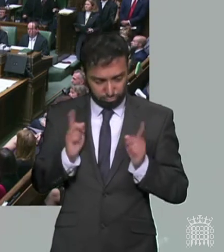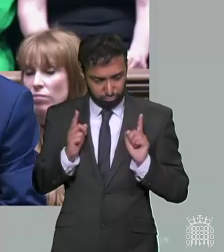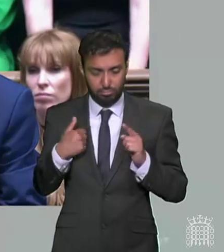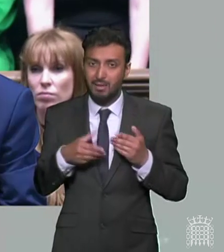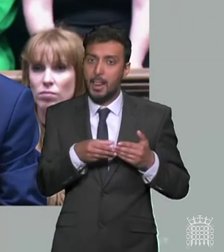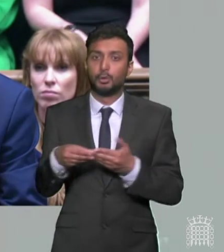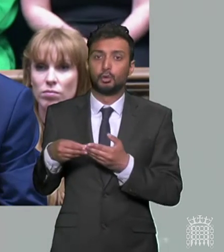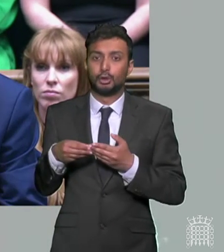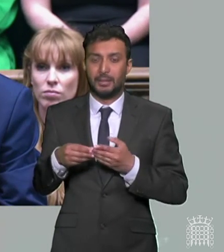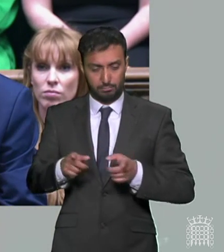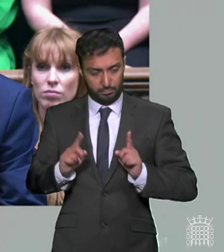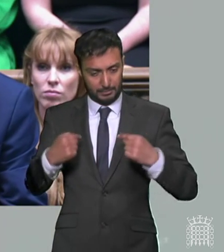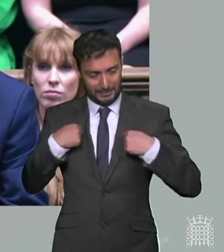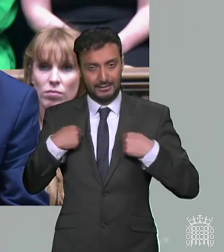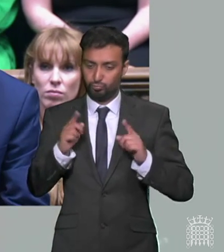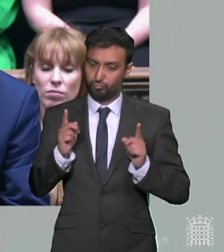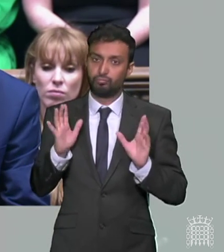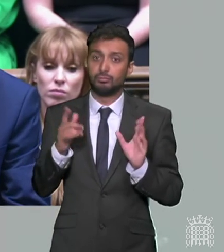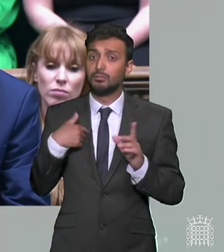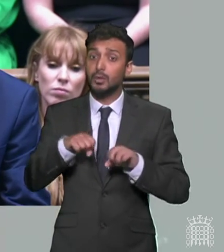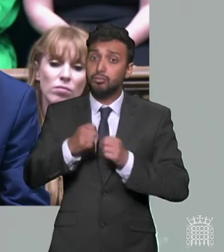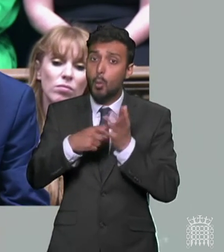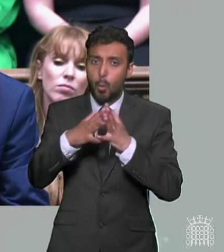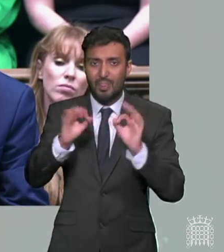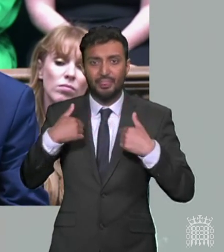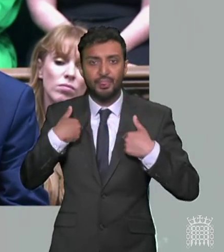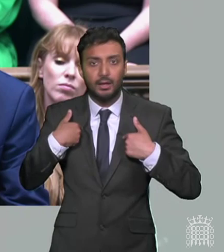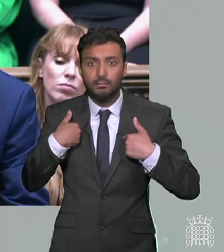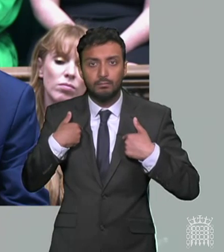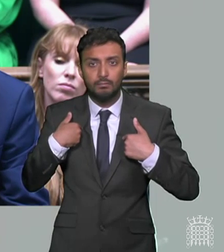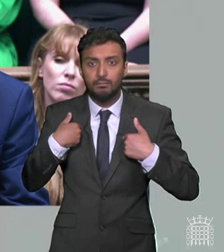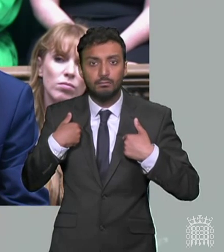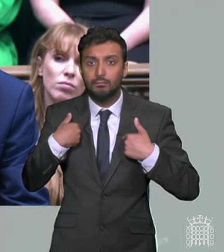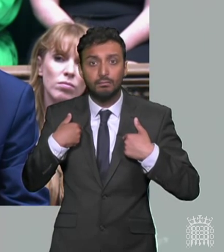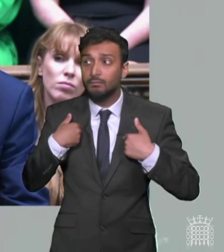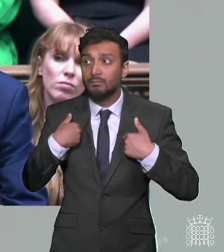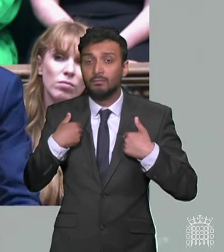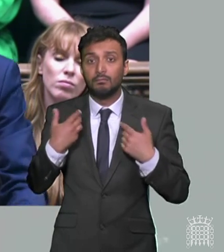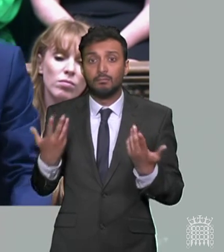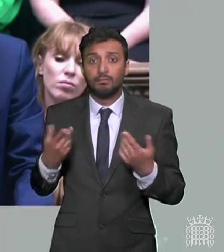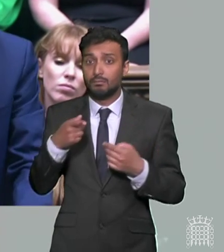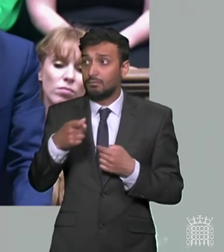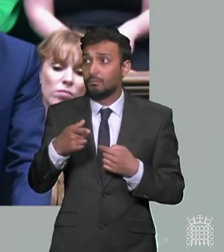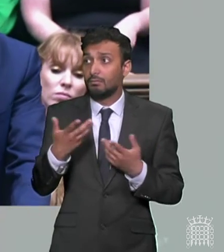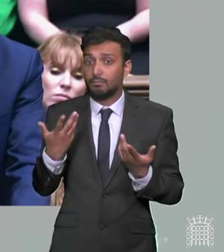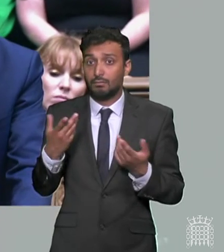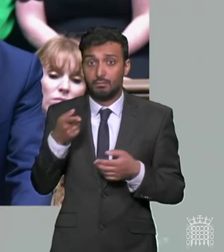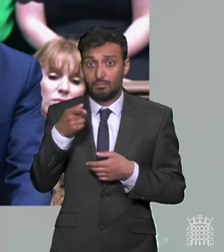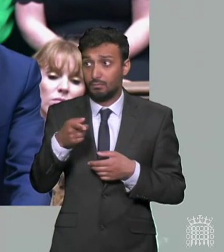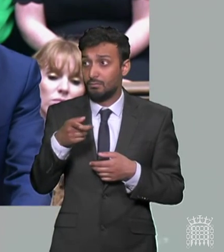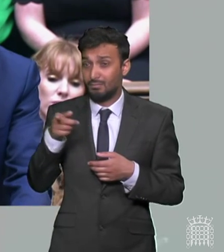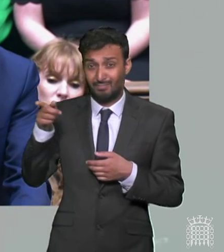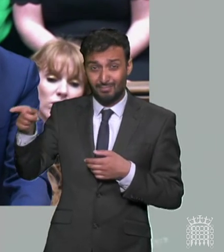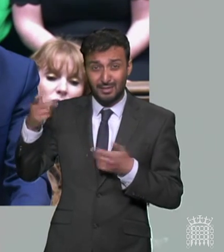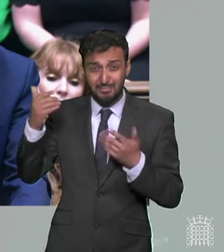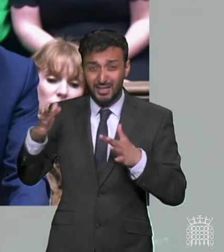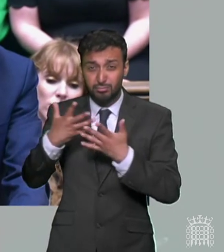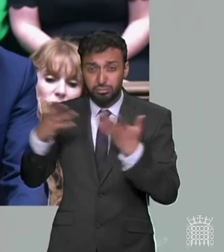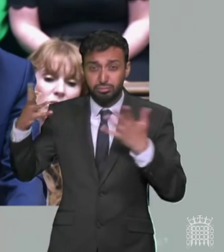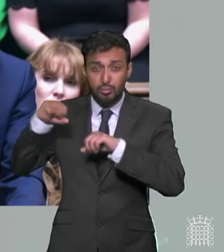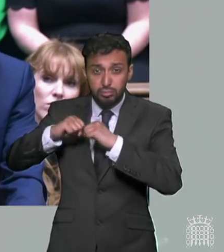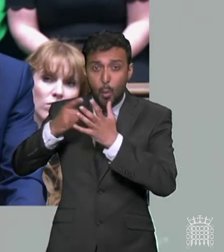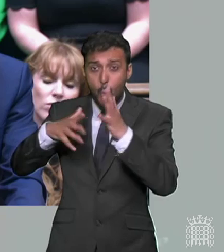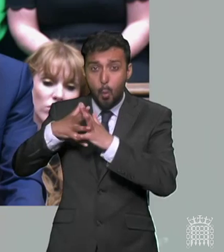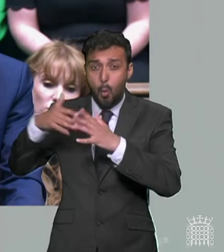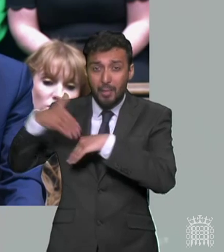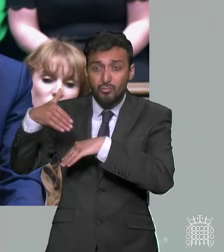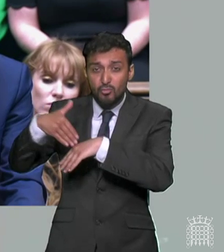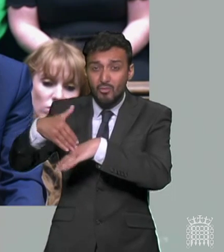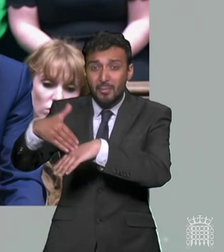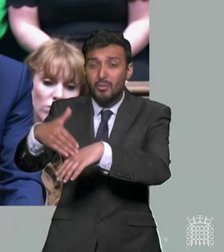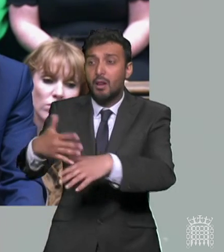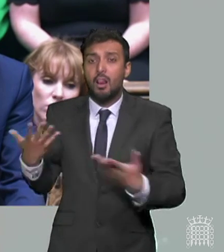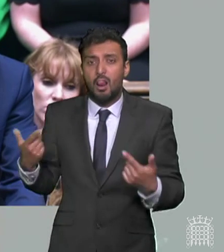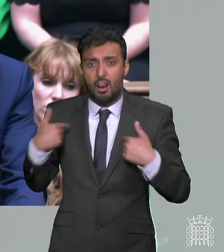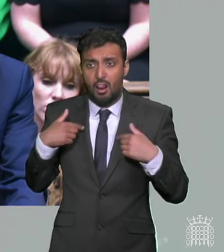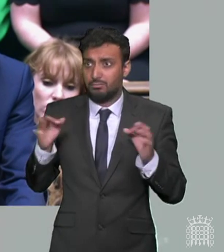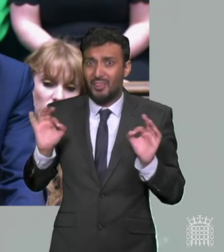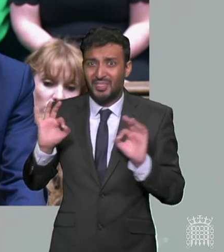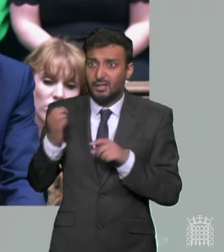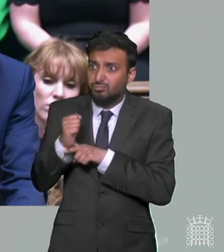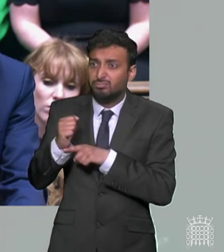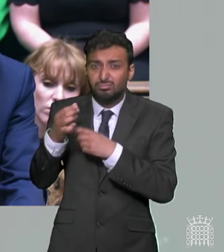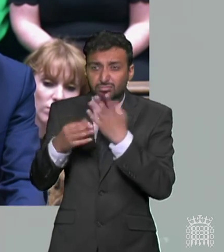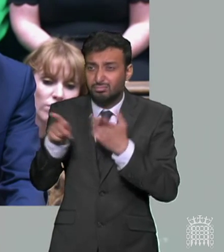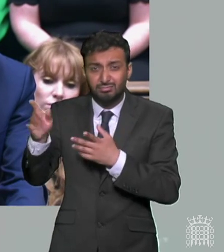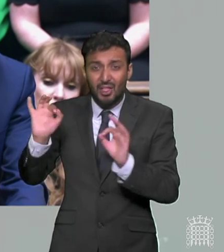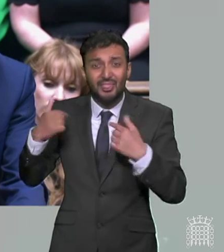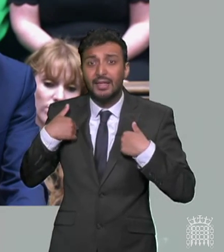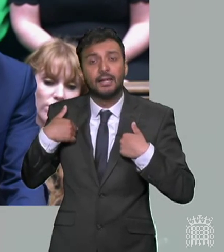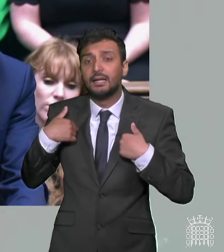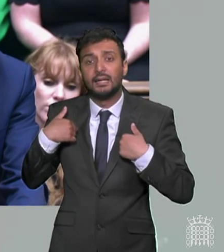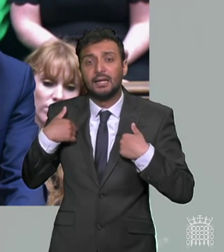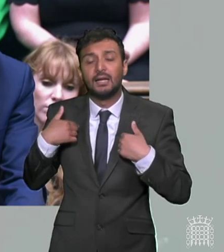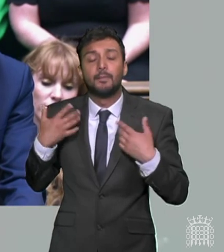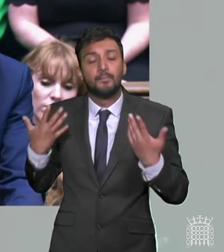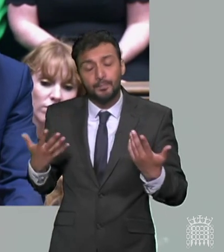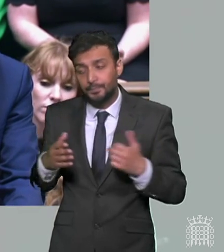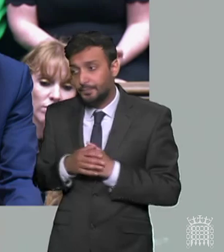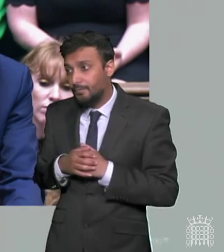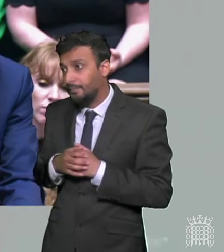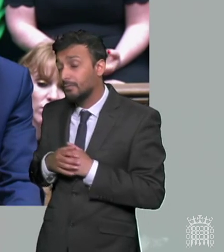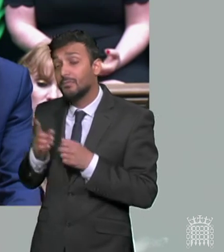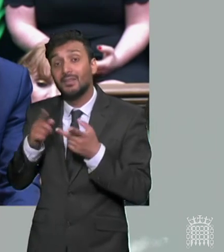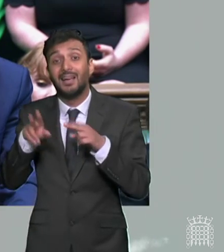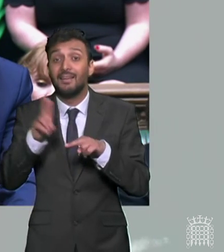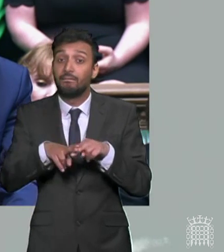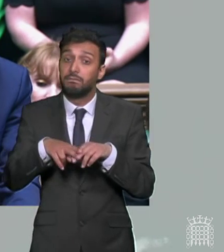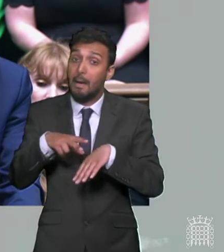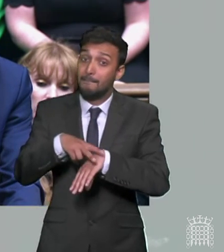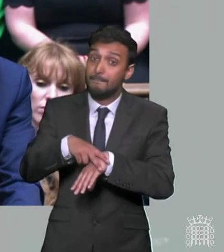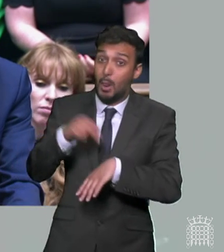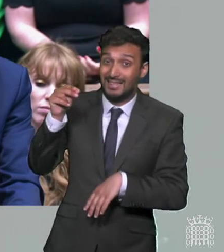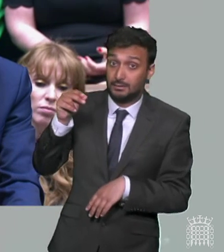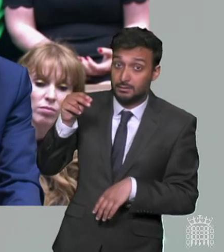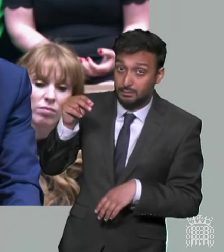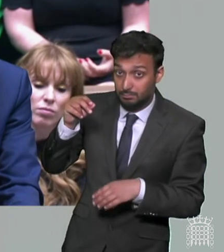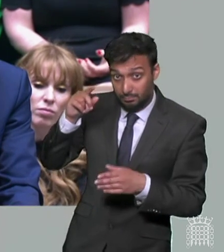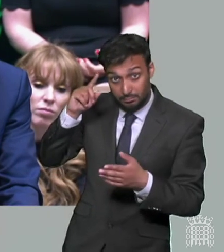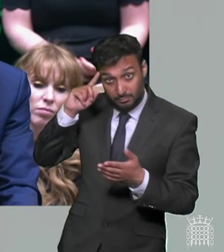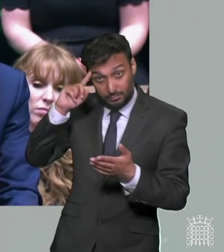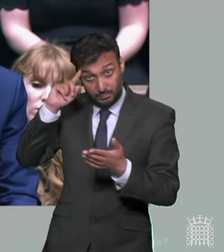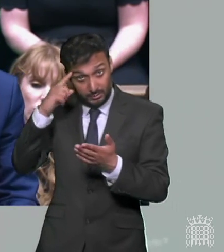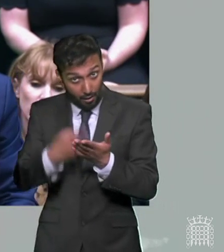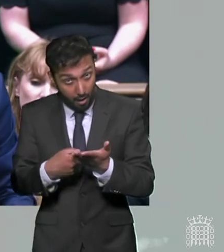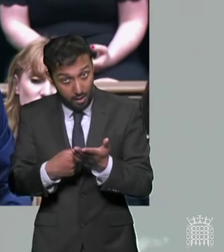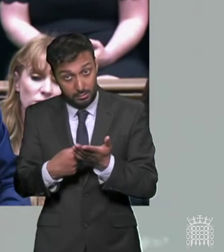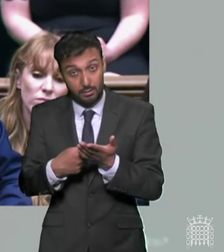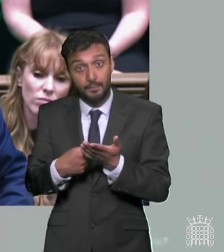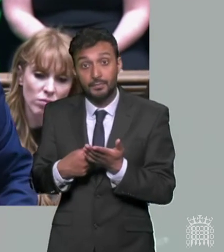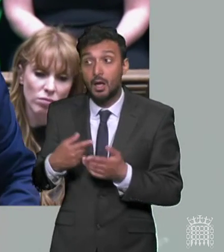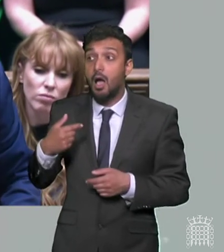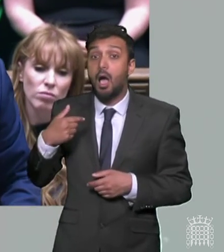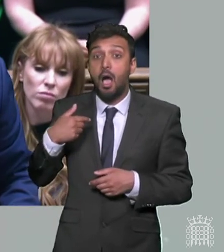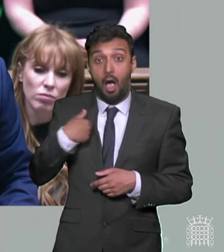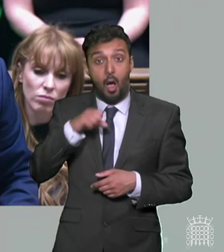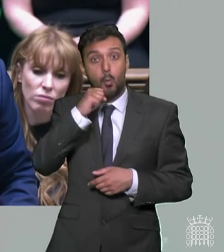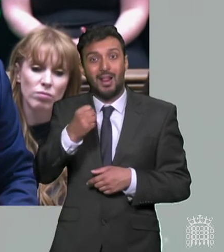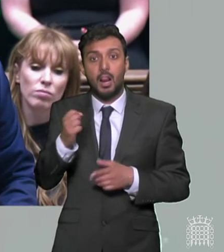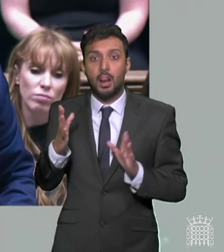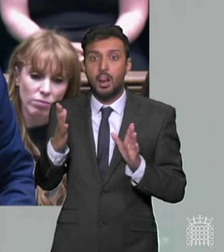I have not broken any rules, and any attempt to compare a perfectly legal takeaway while working to this catalogue of criminality looks even more ridiculous today, but if the police decide otherwise, I will do the decent thing and step down.